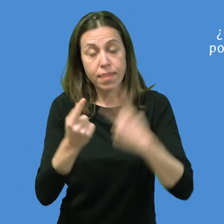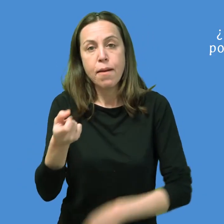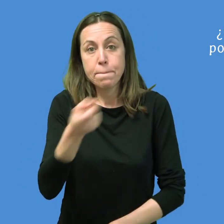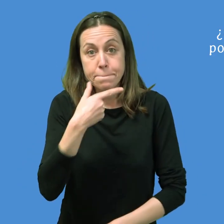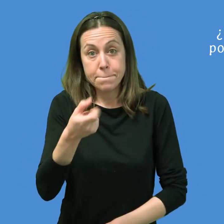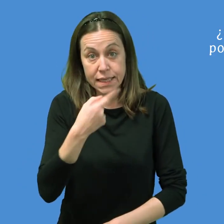droga